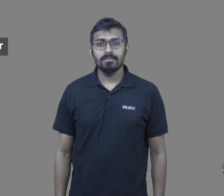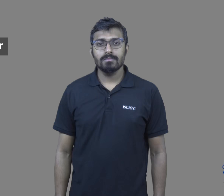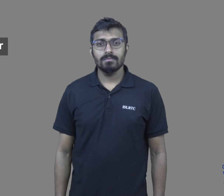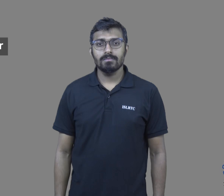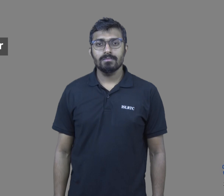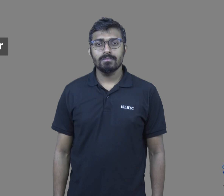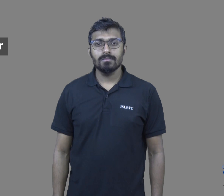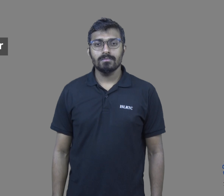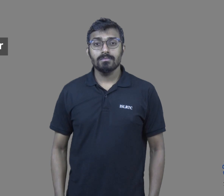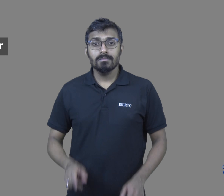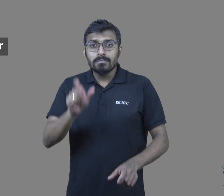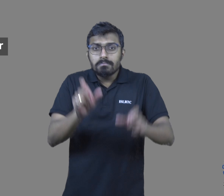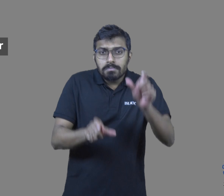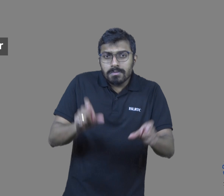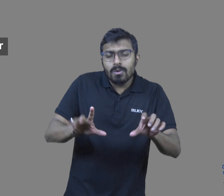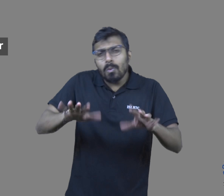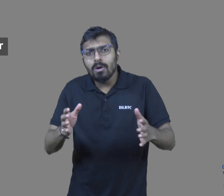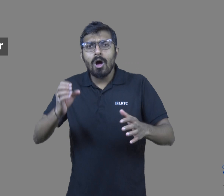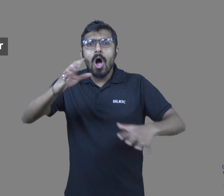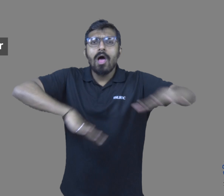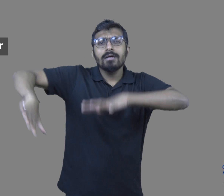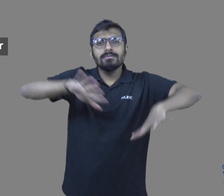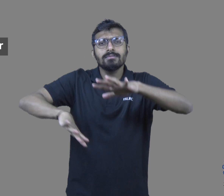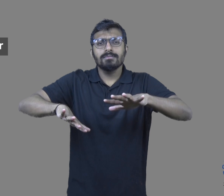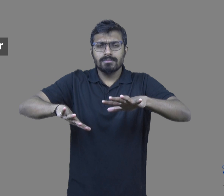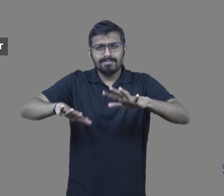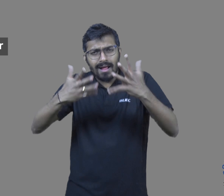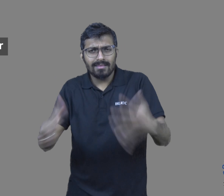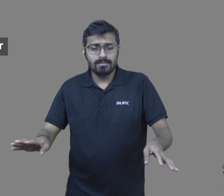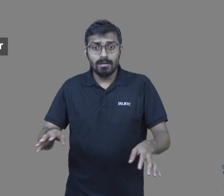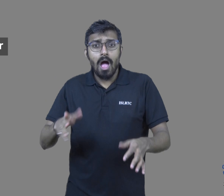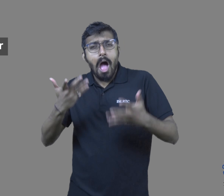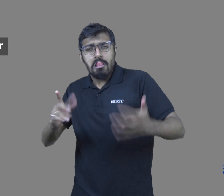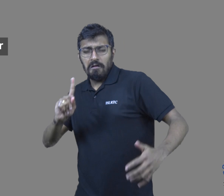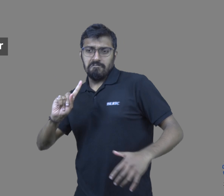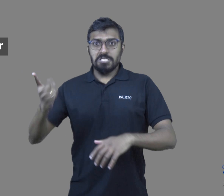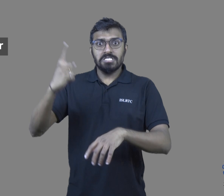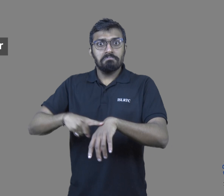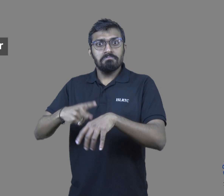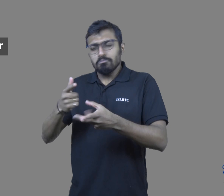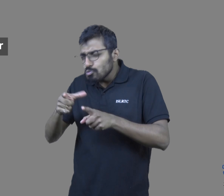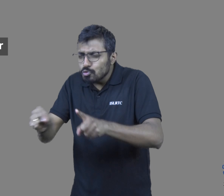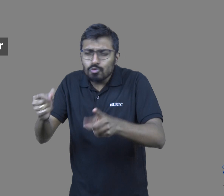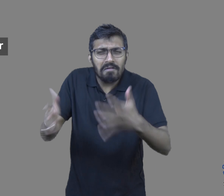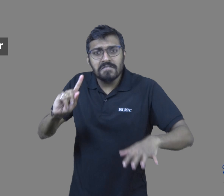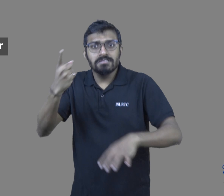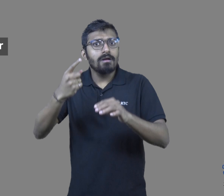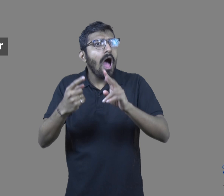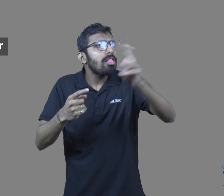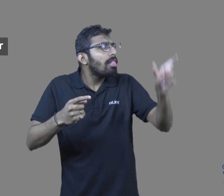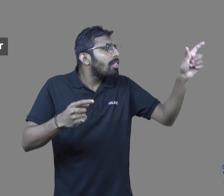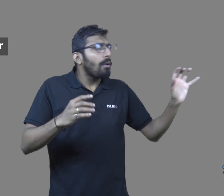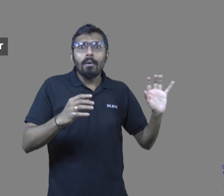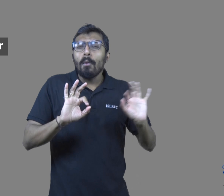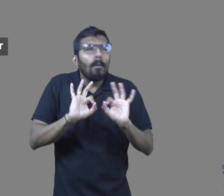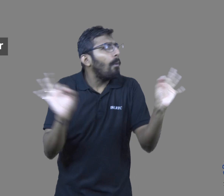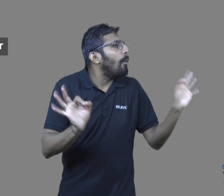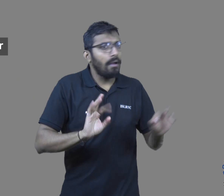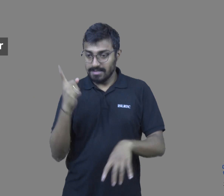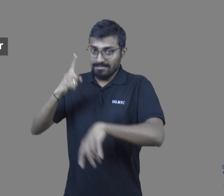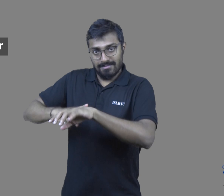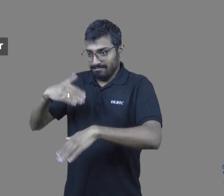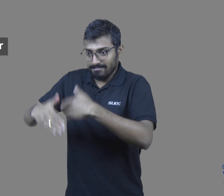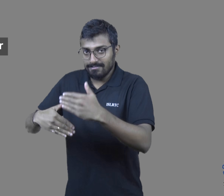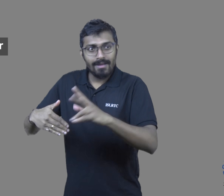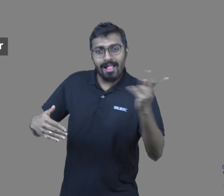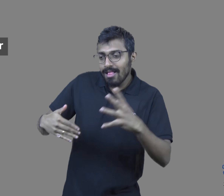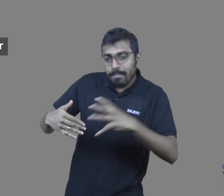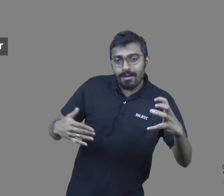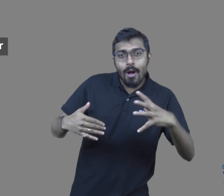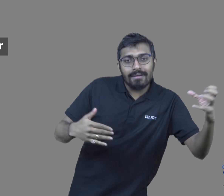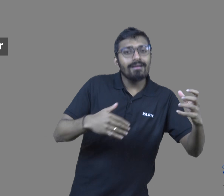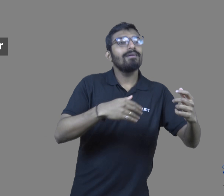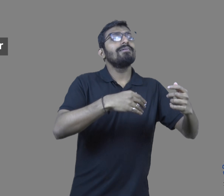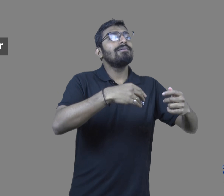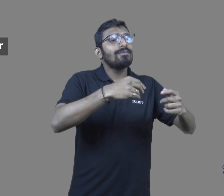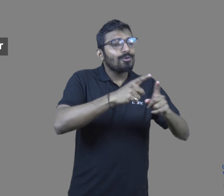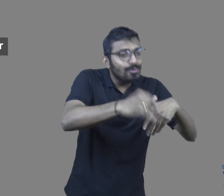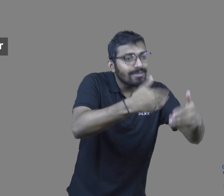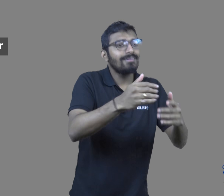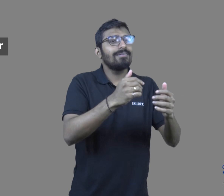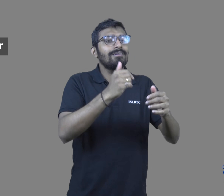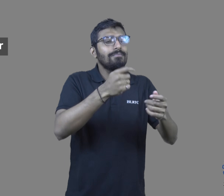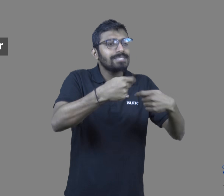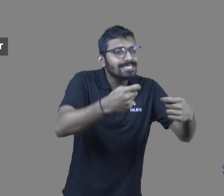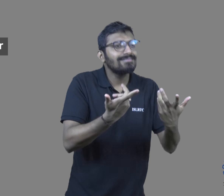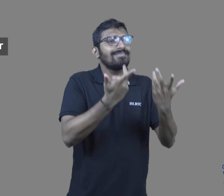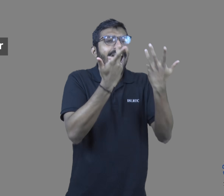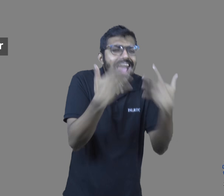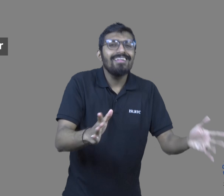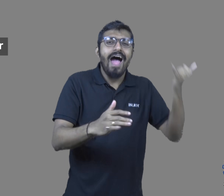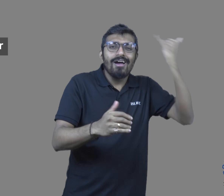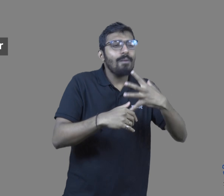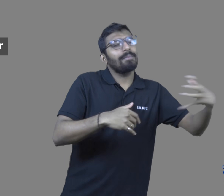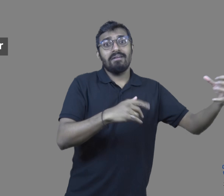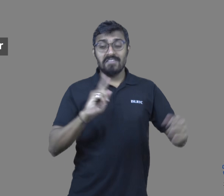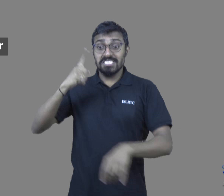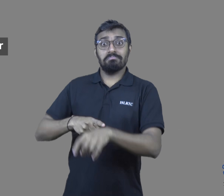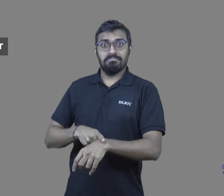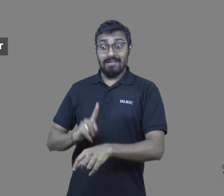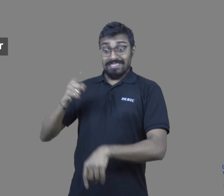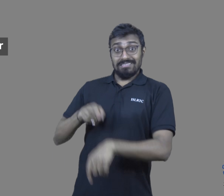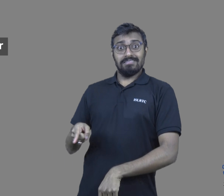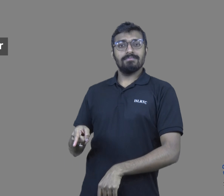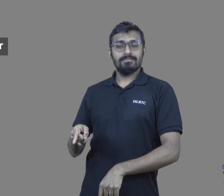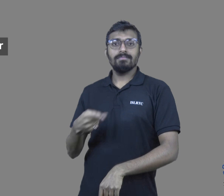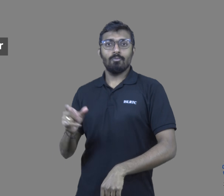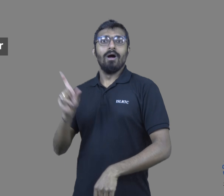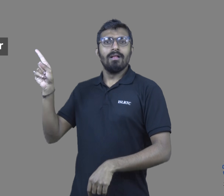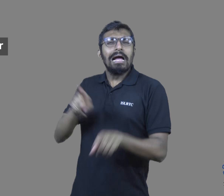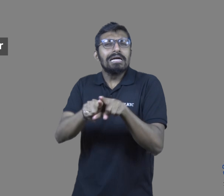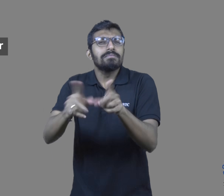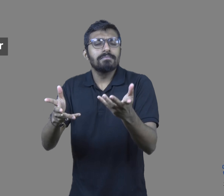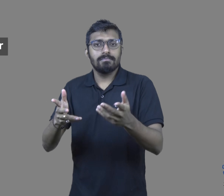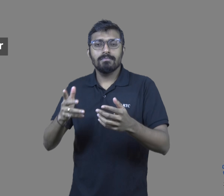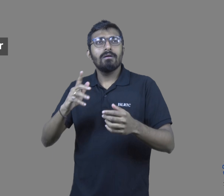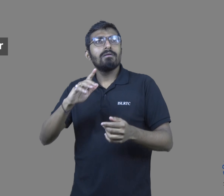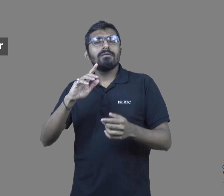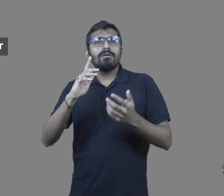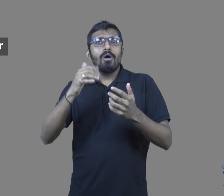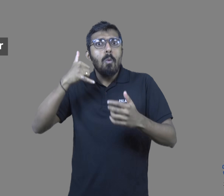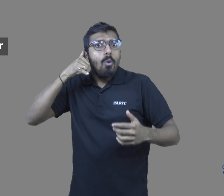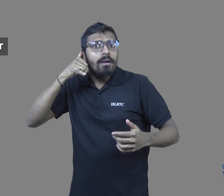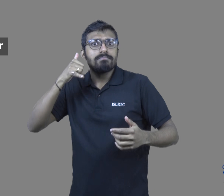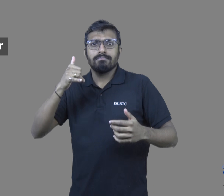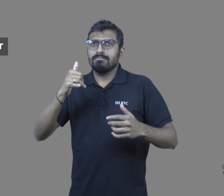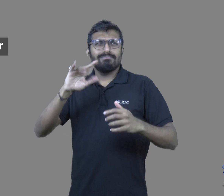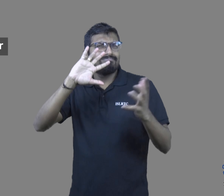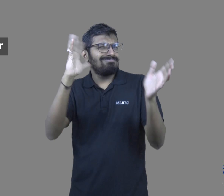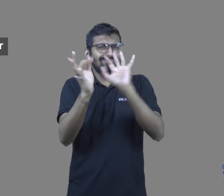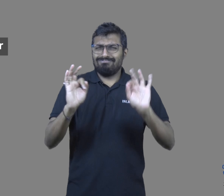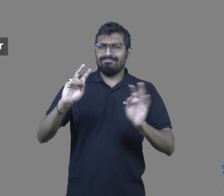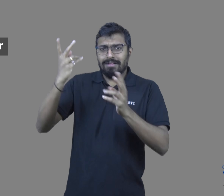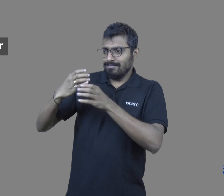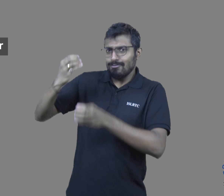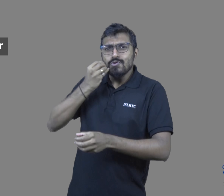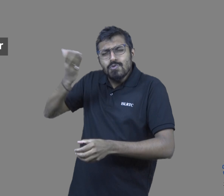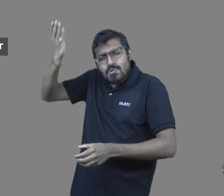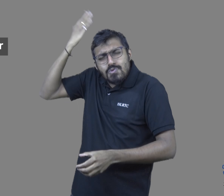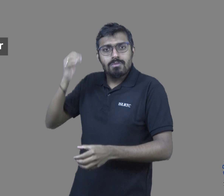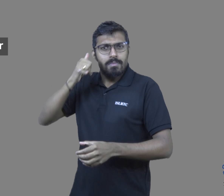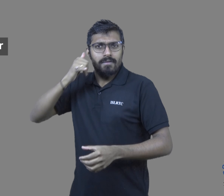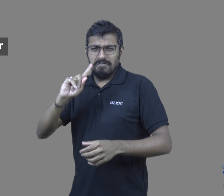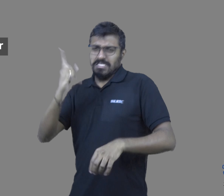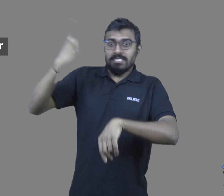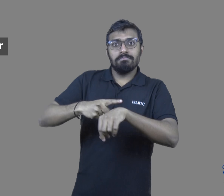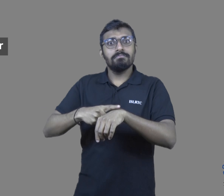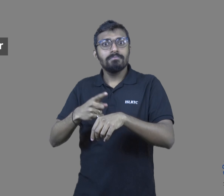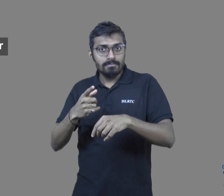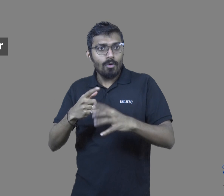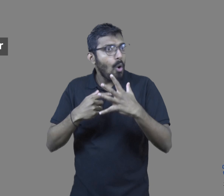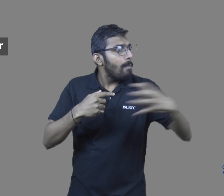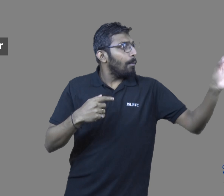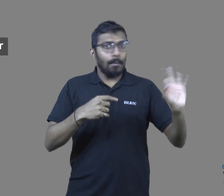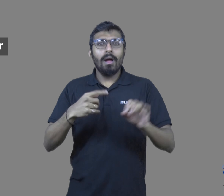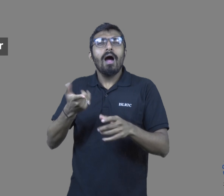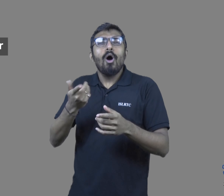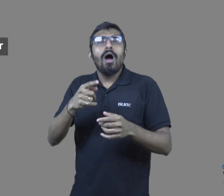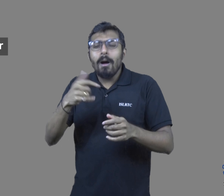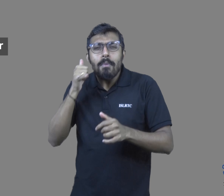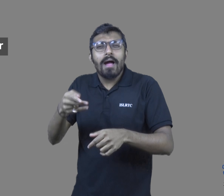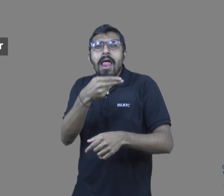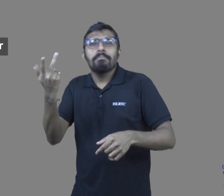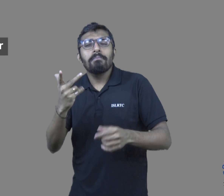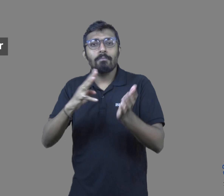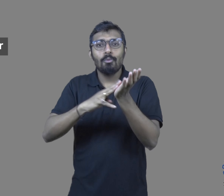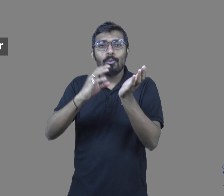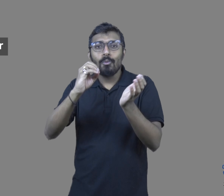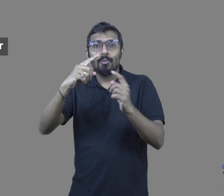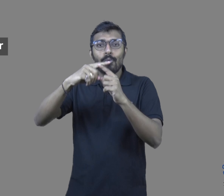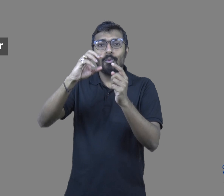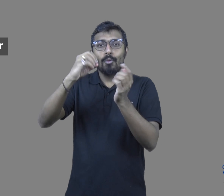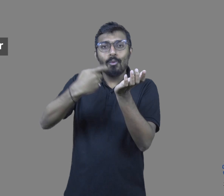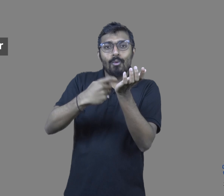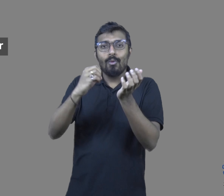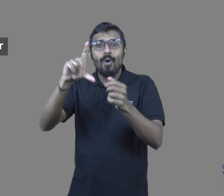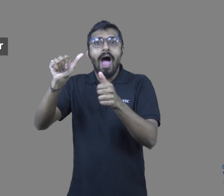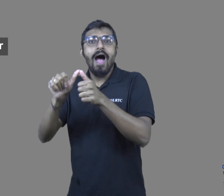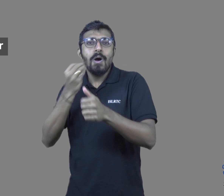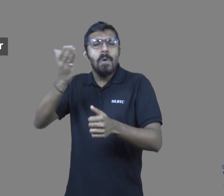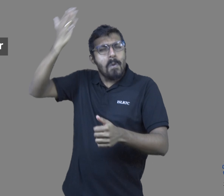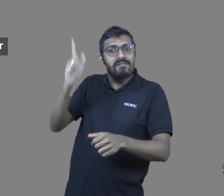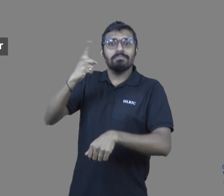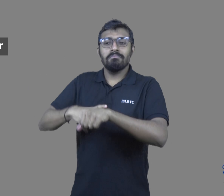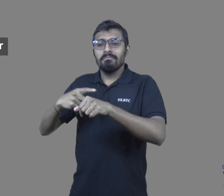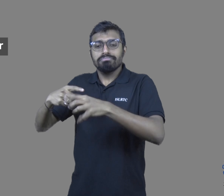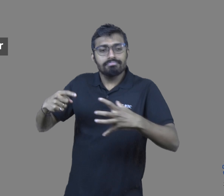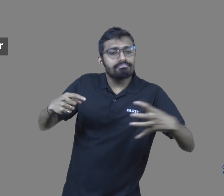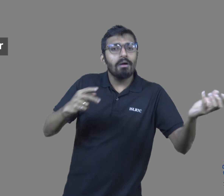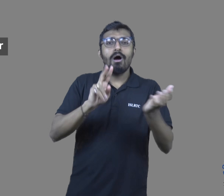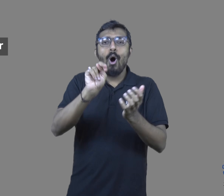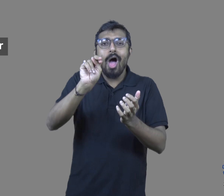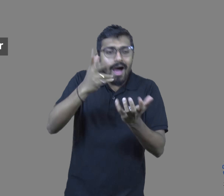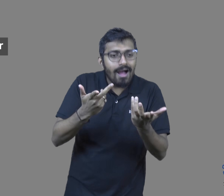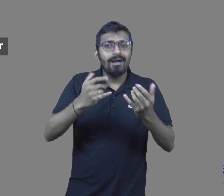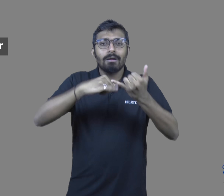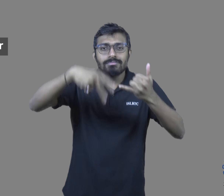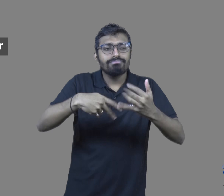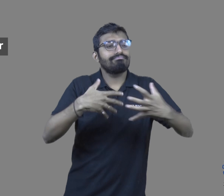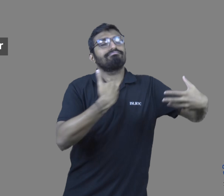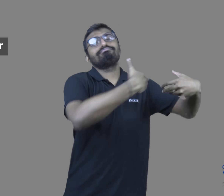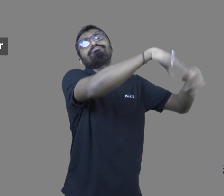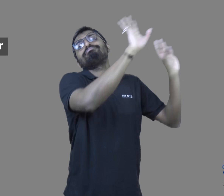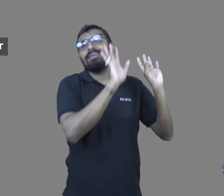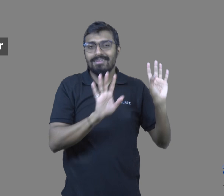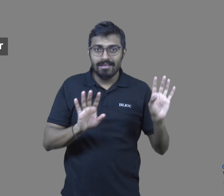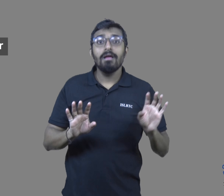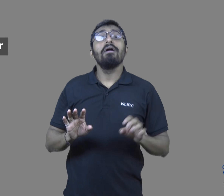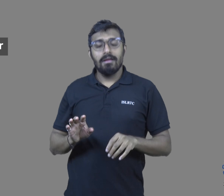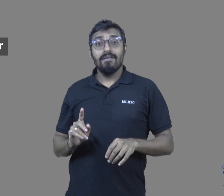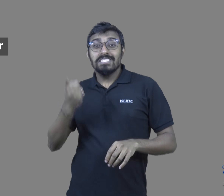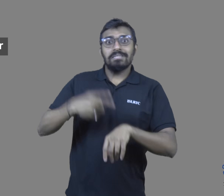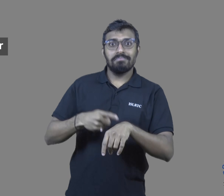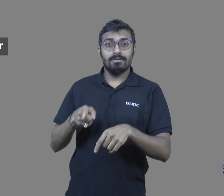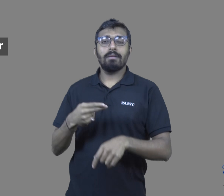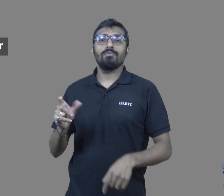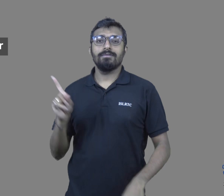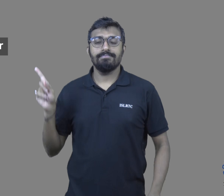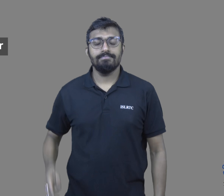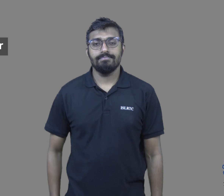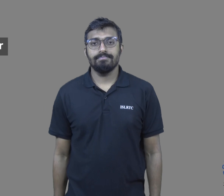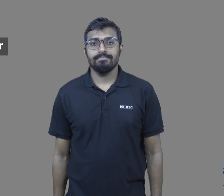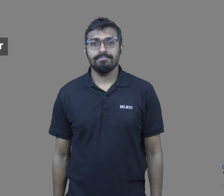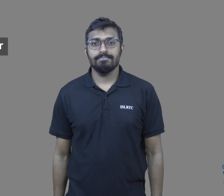Pioneer